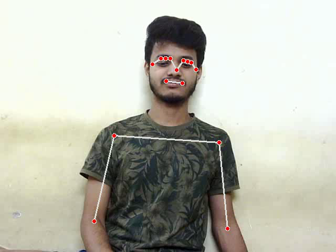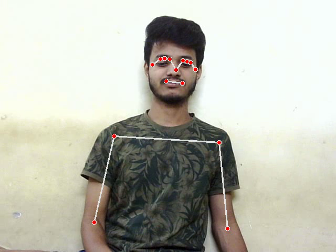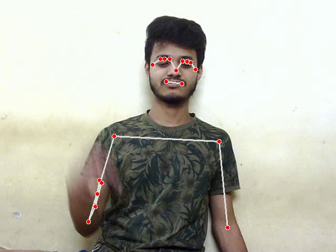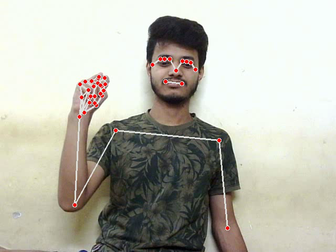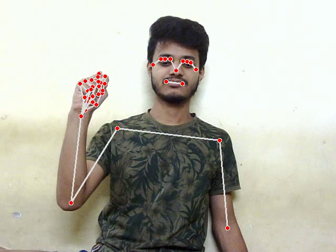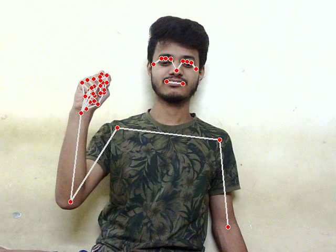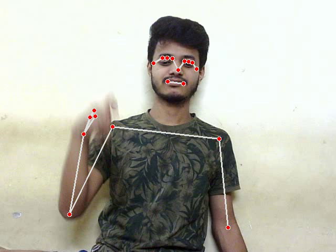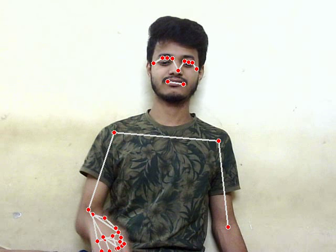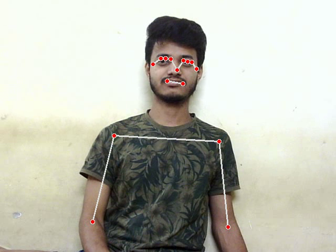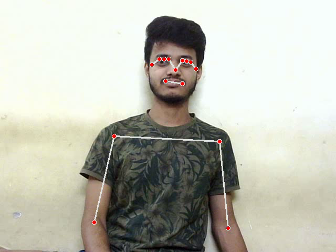bathroom